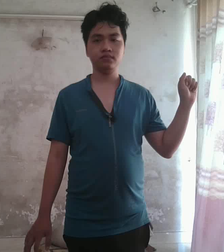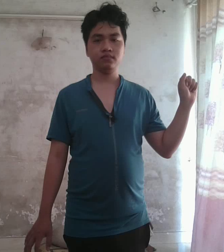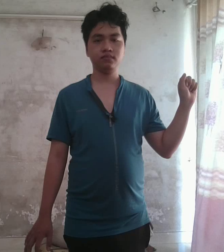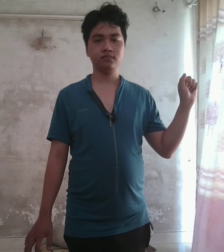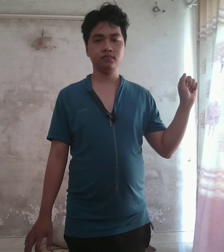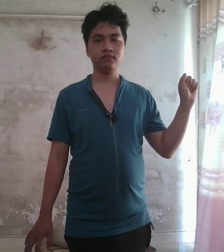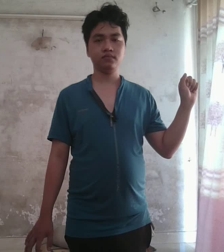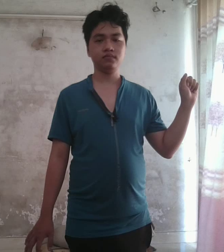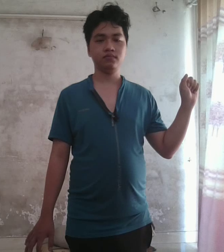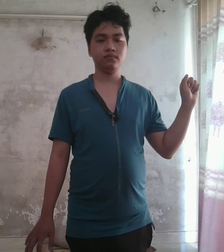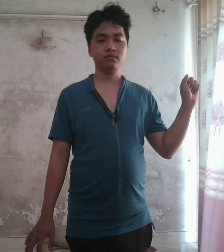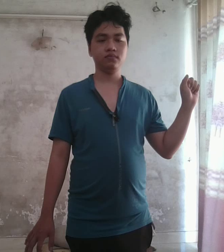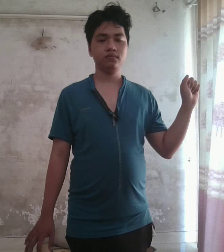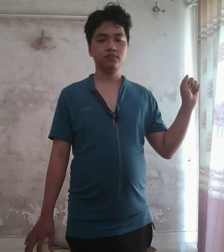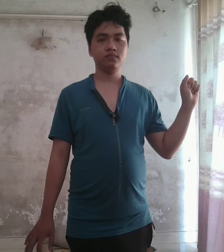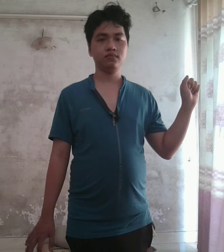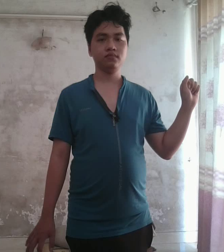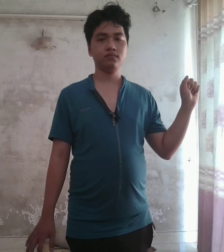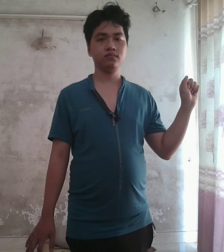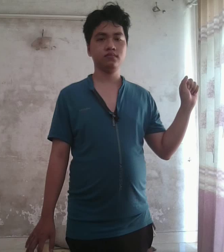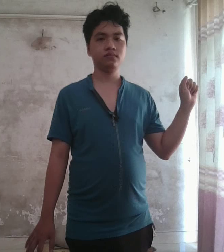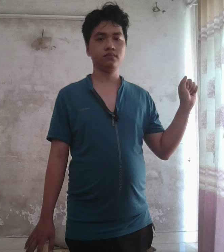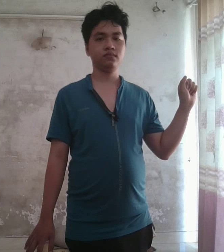a